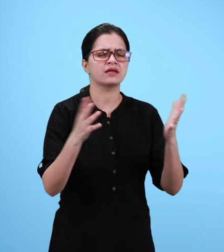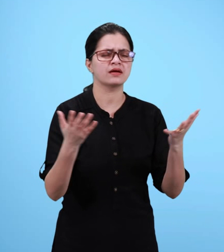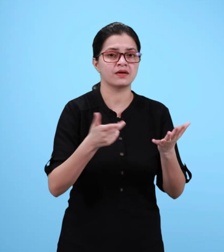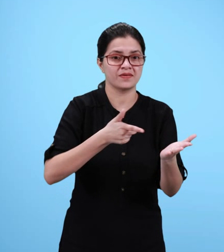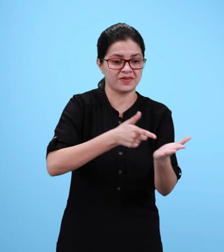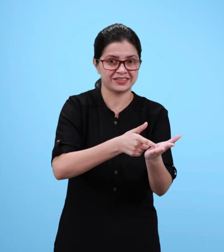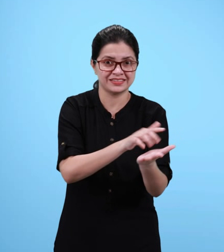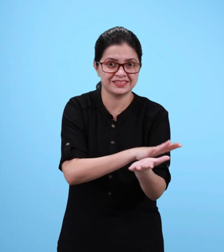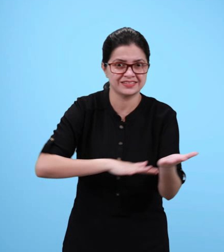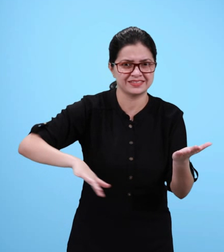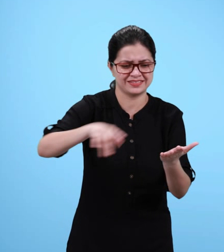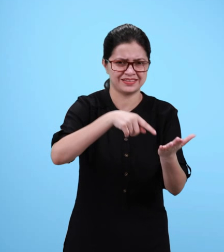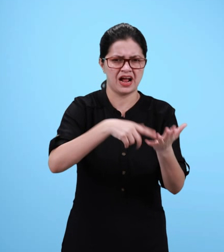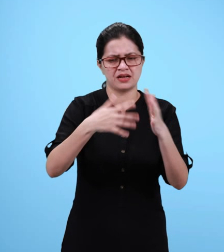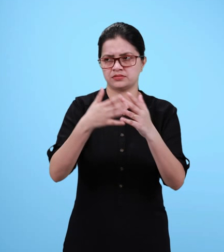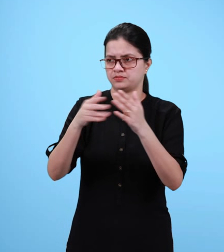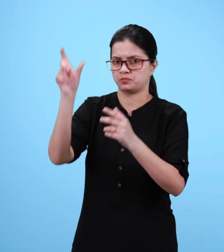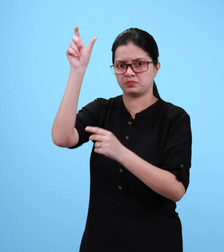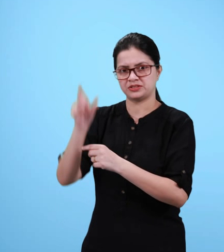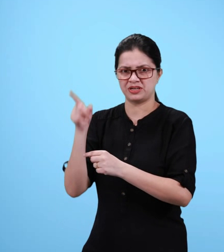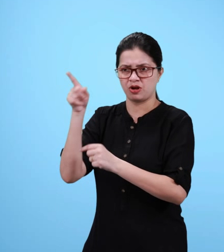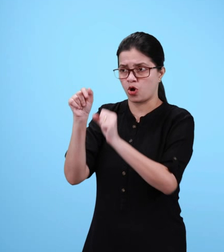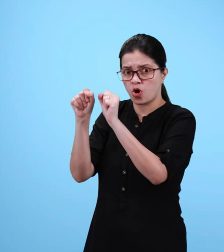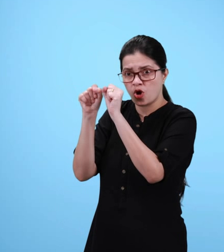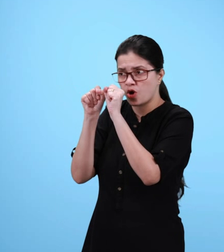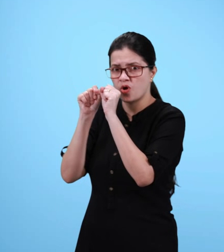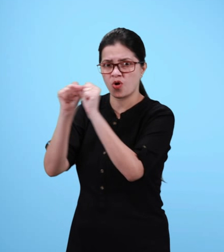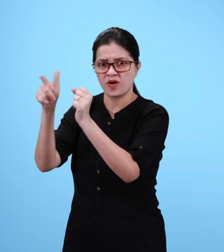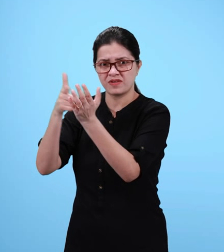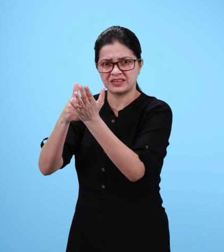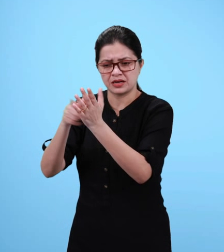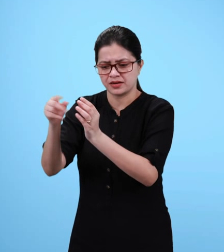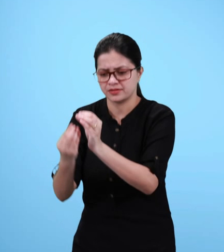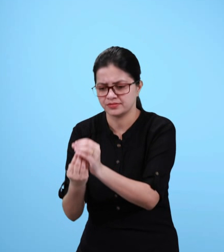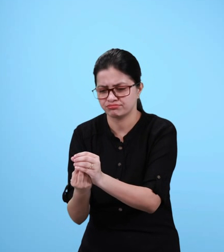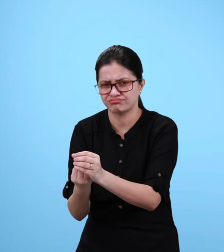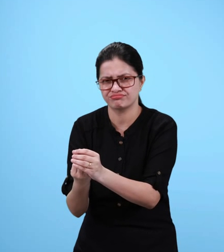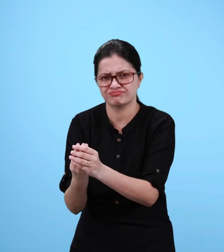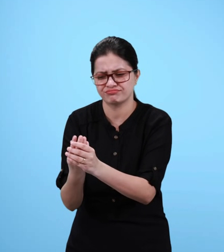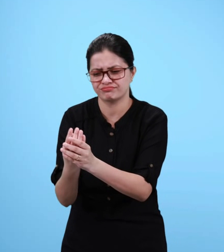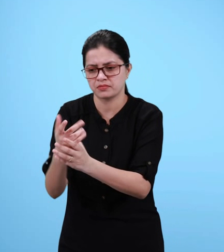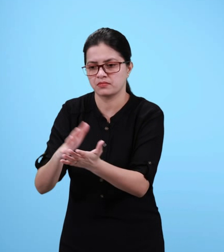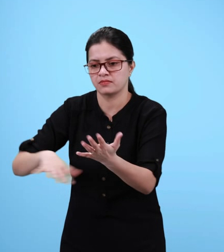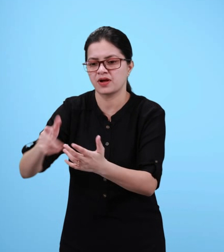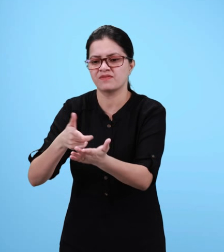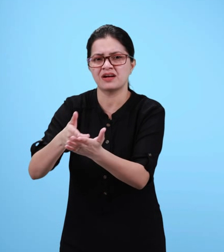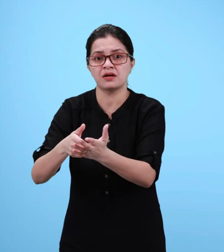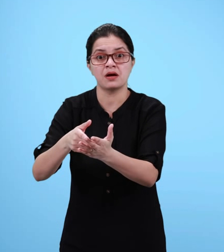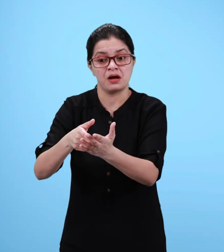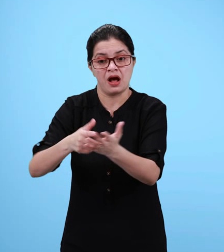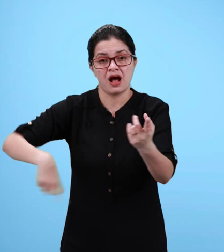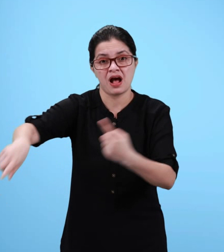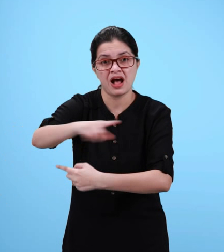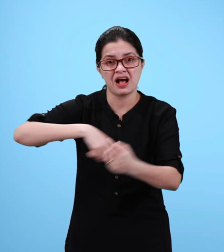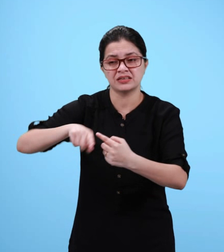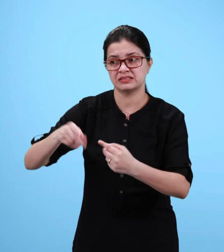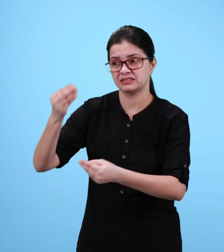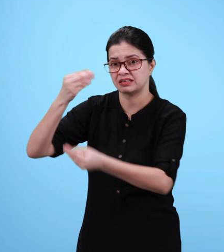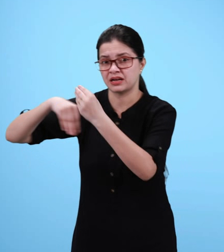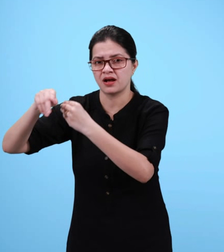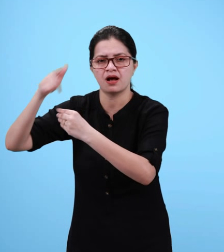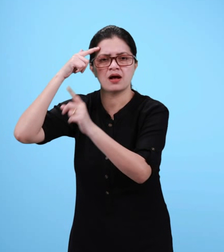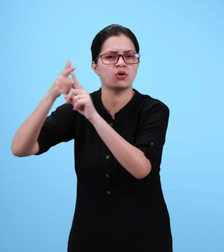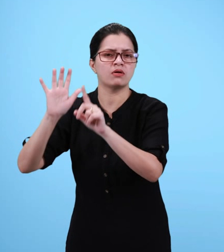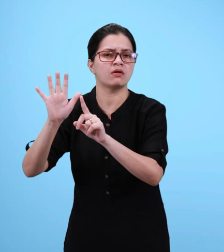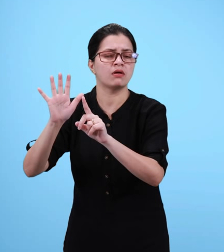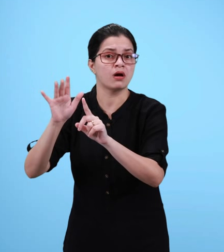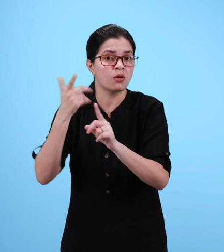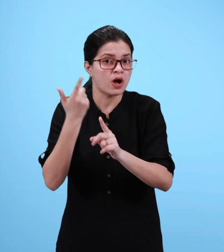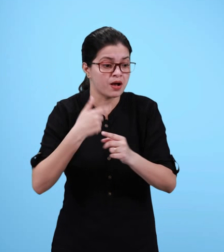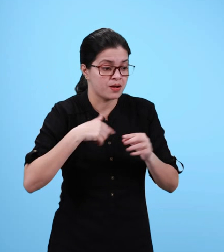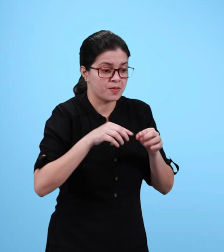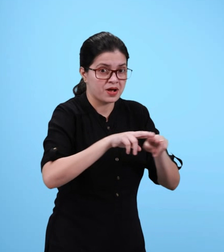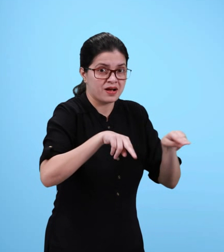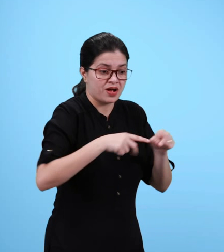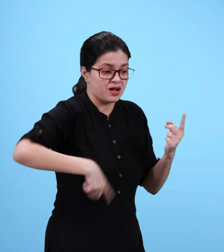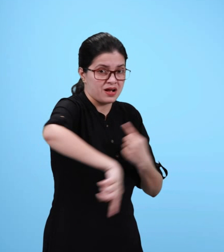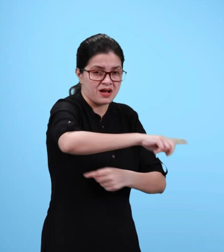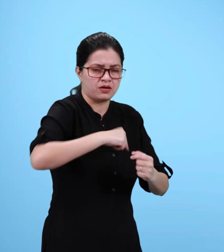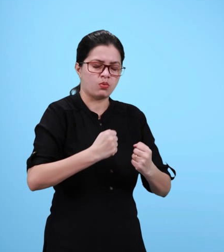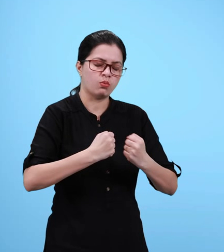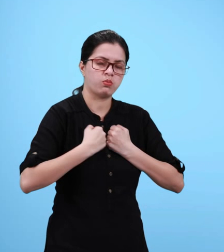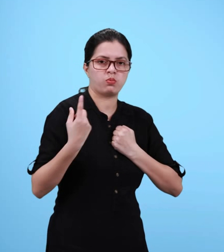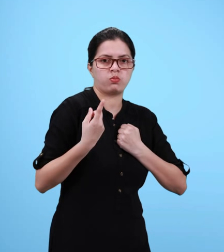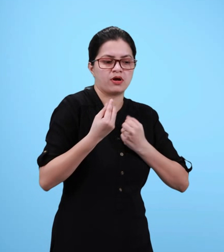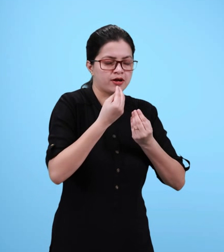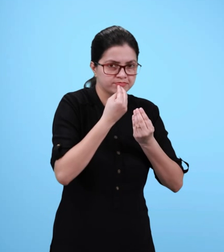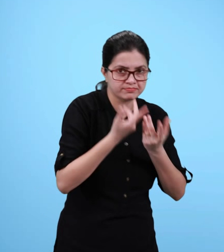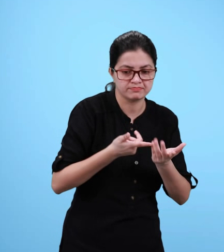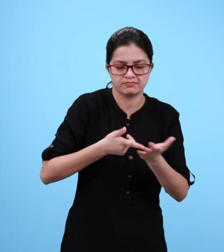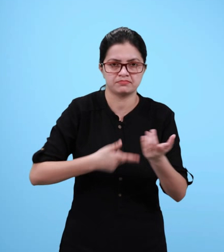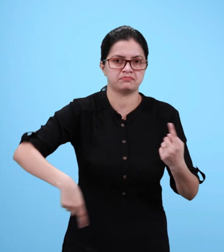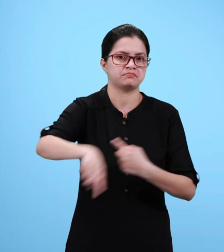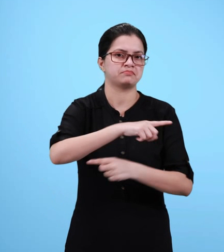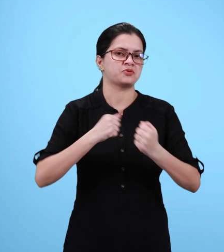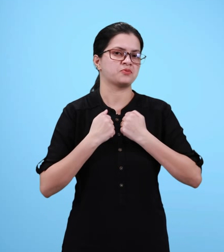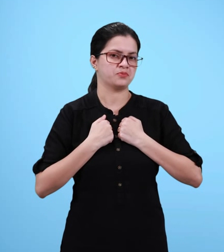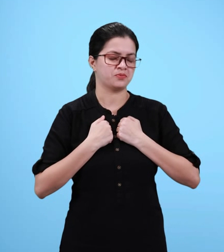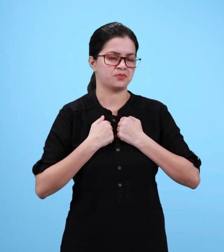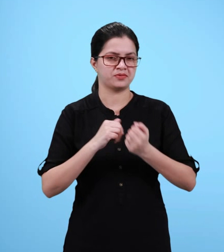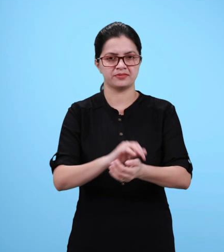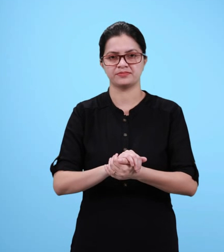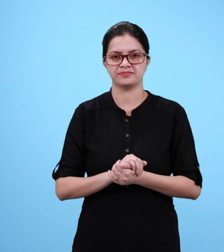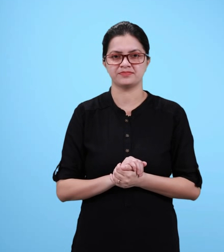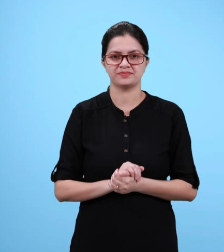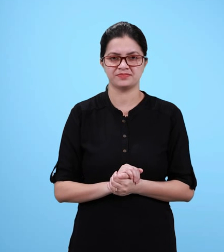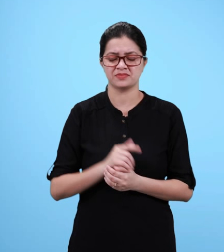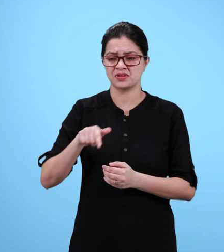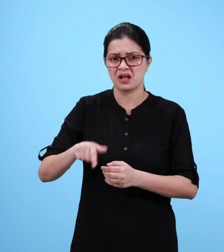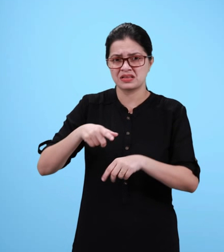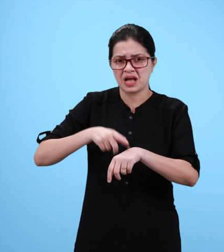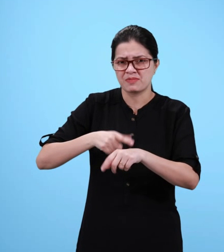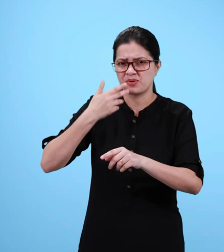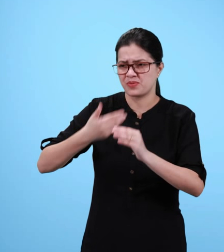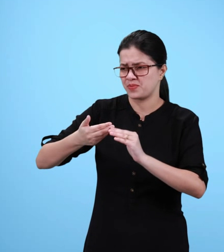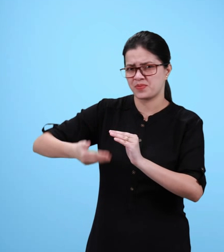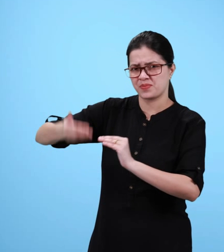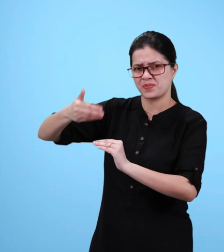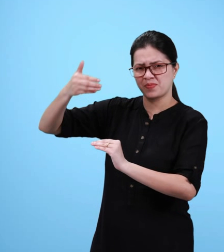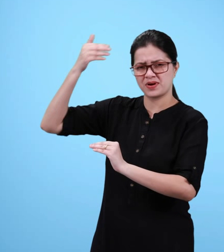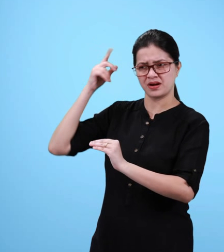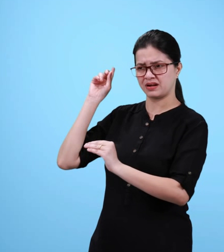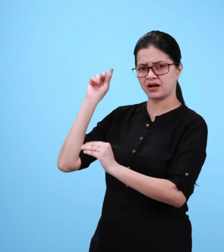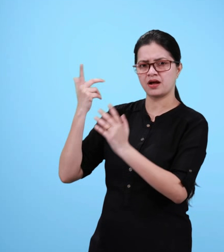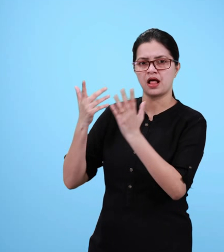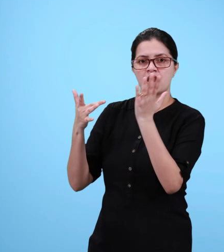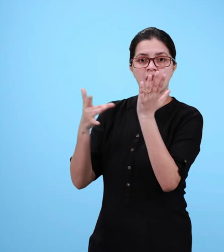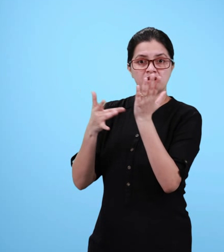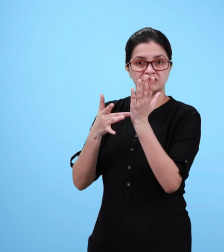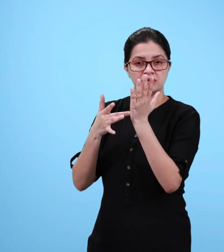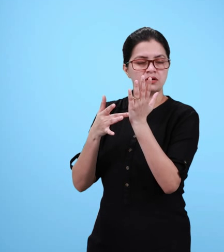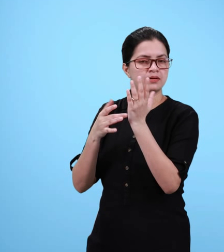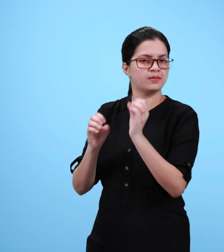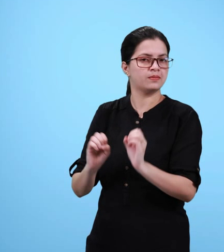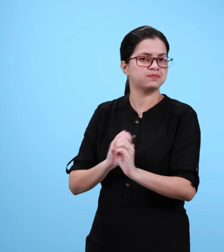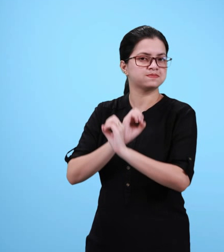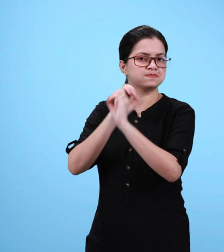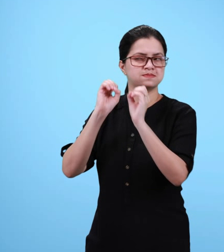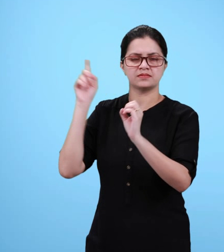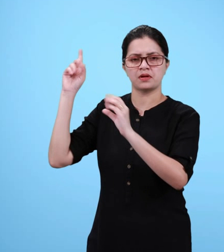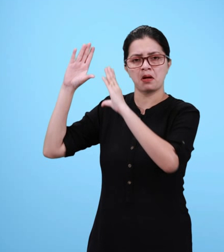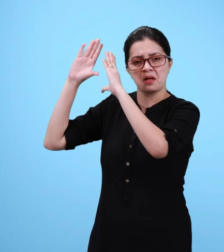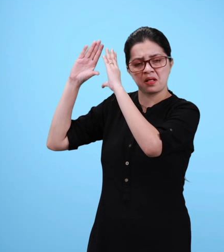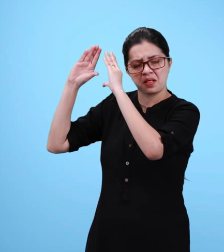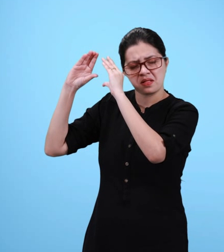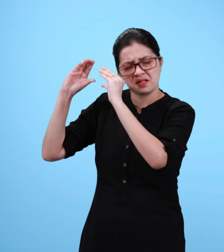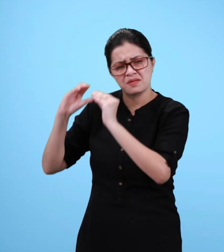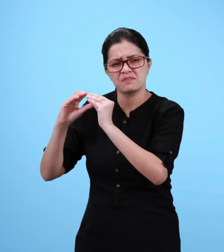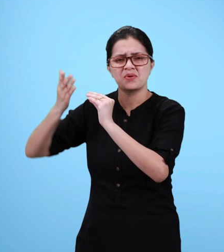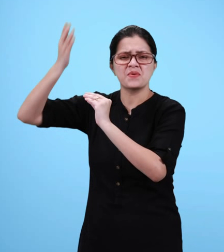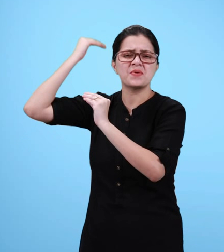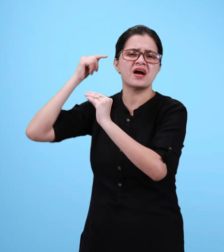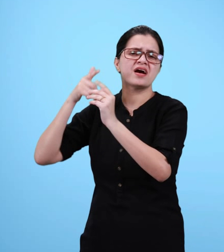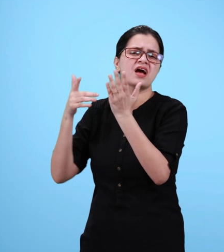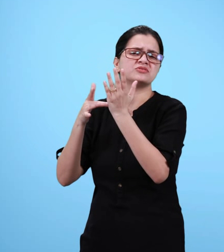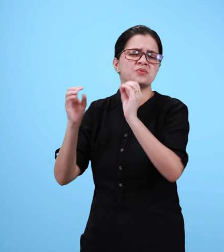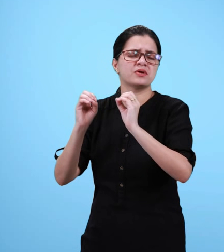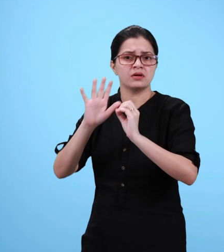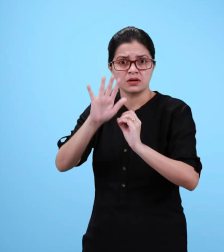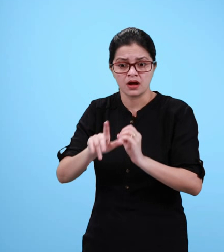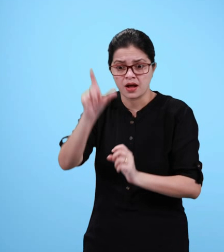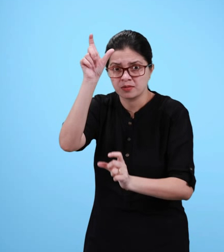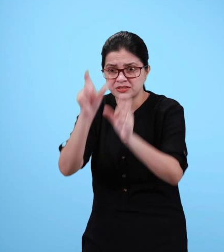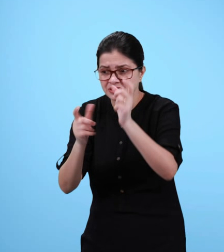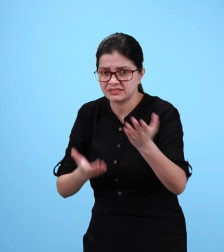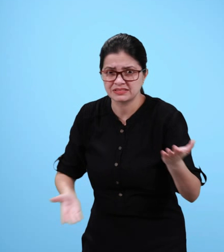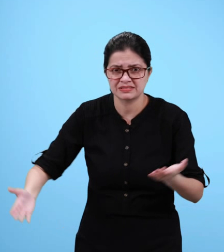and commercial farming. Subsistence farming is practised to meet the needs of the farmer’s family. Traditionally, low levels of technology and household labour